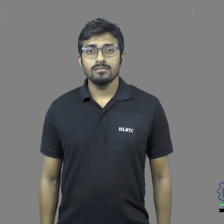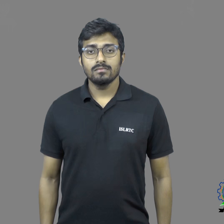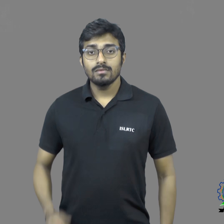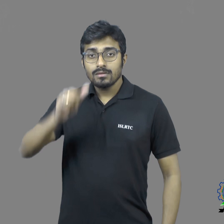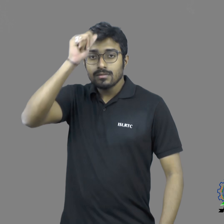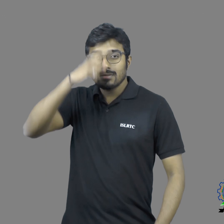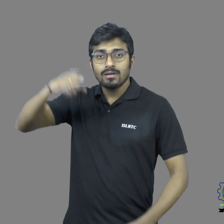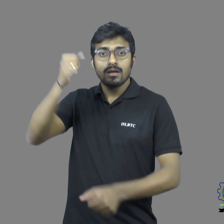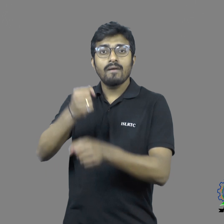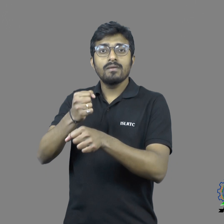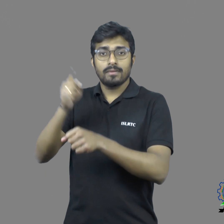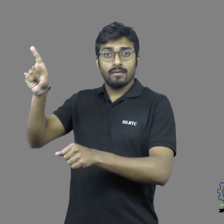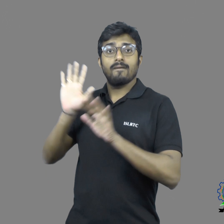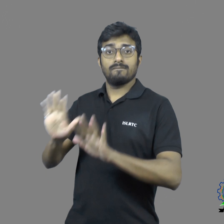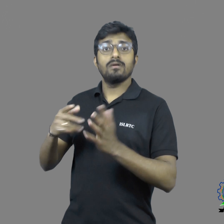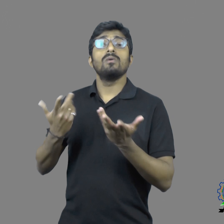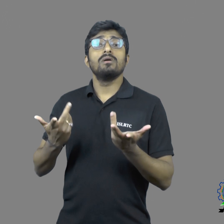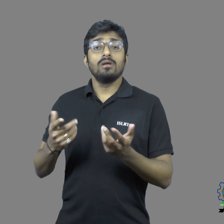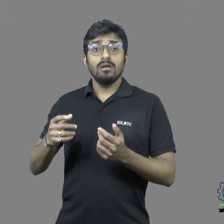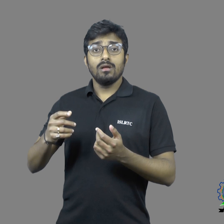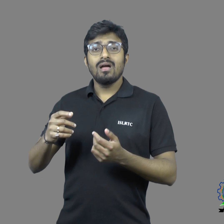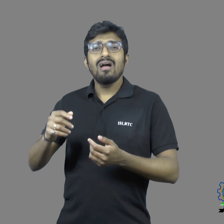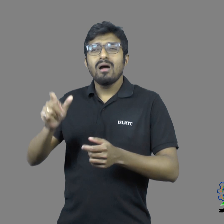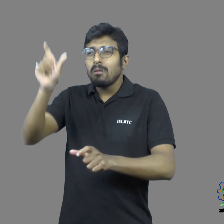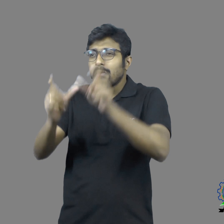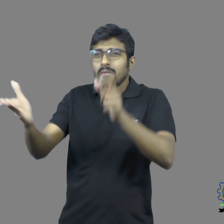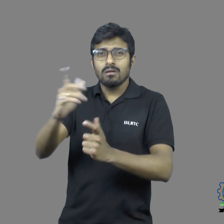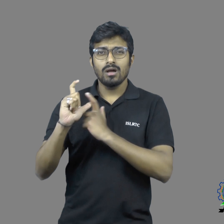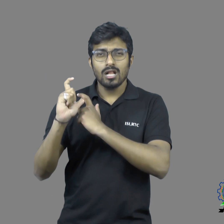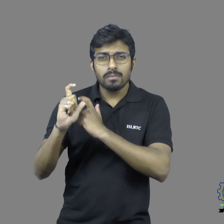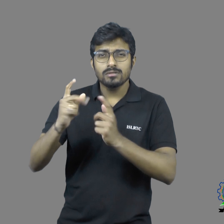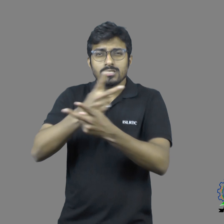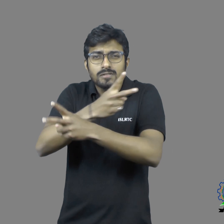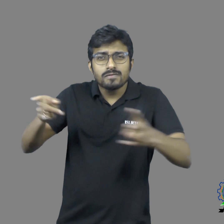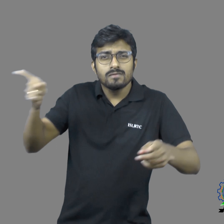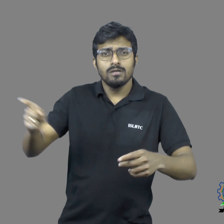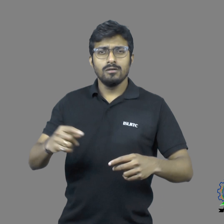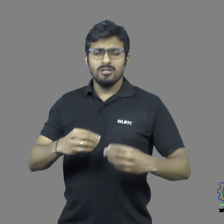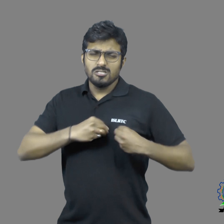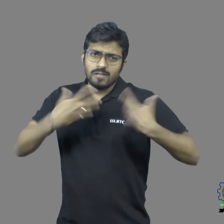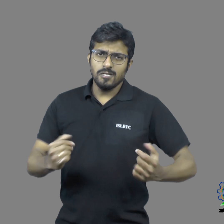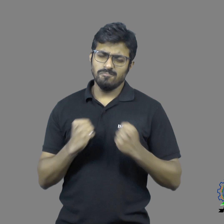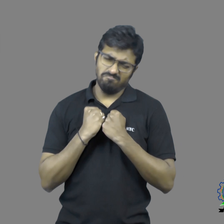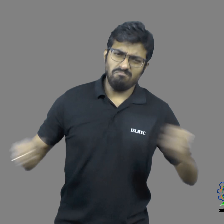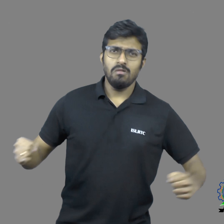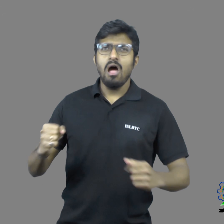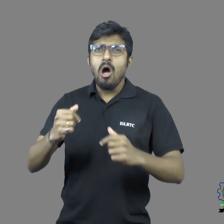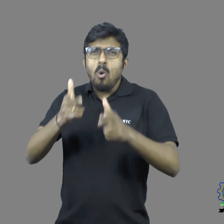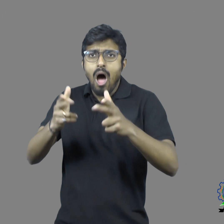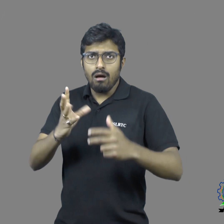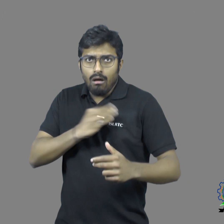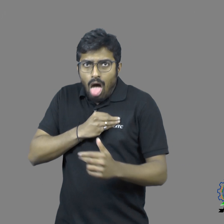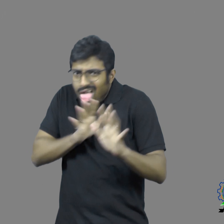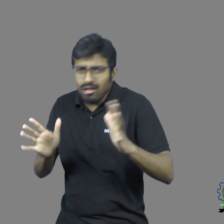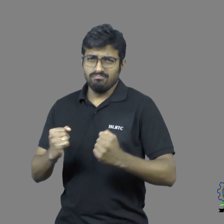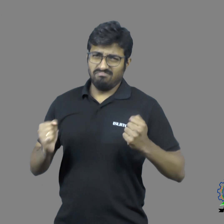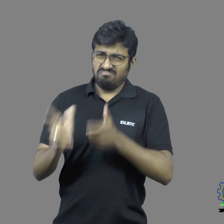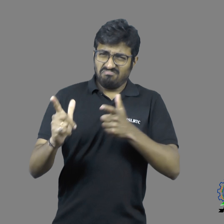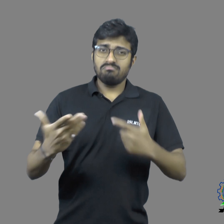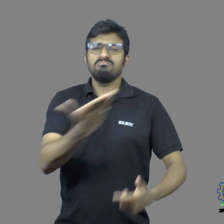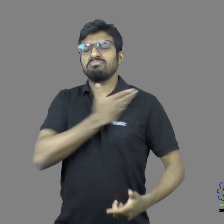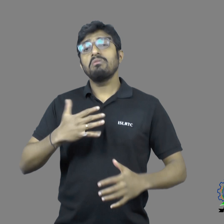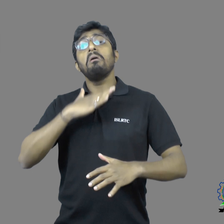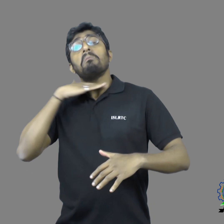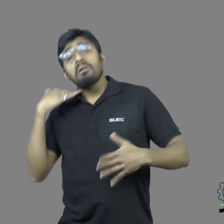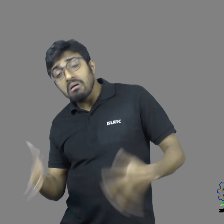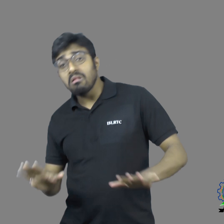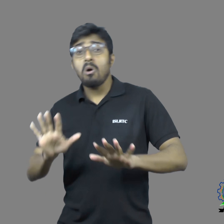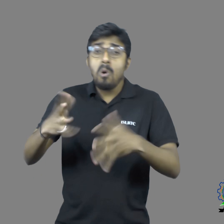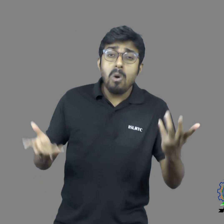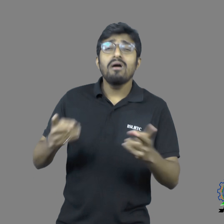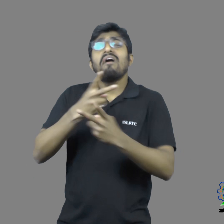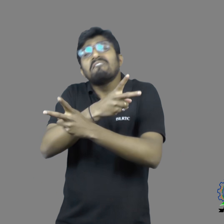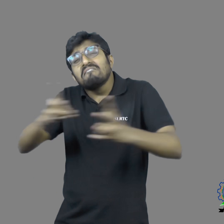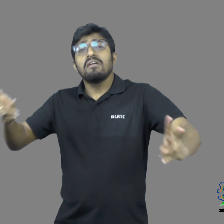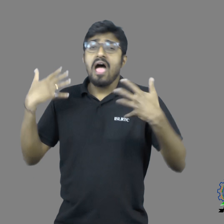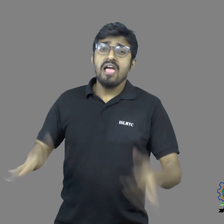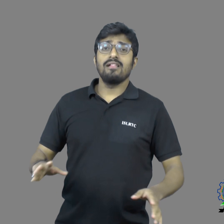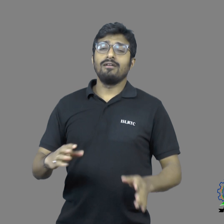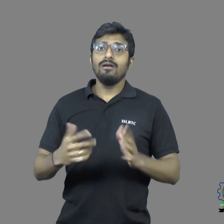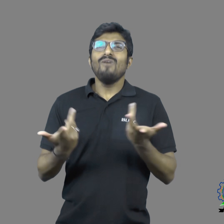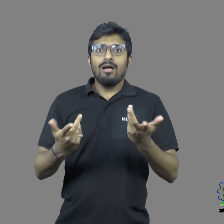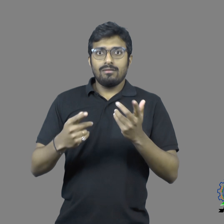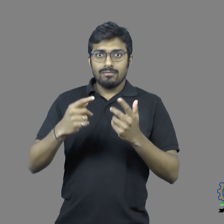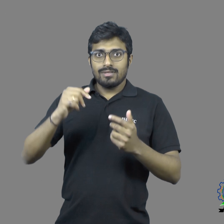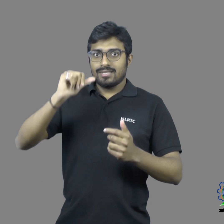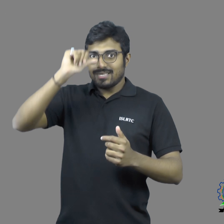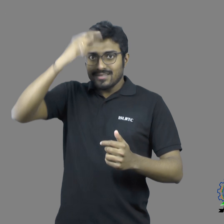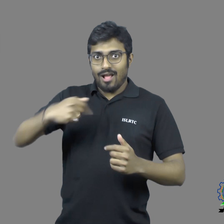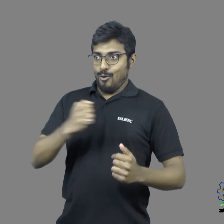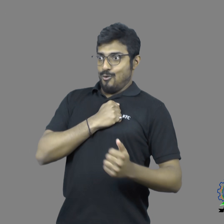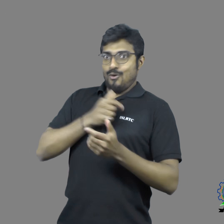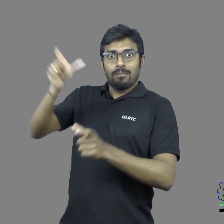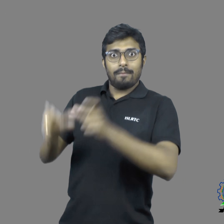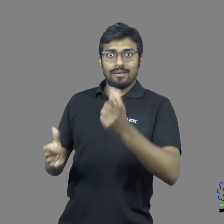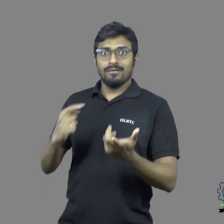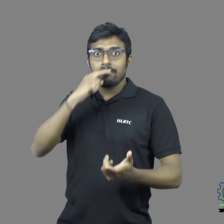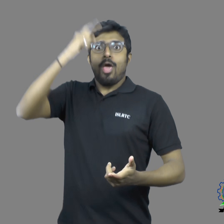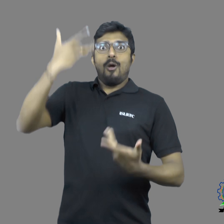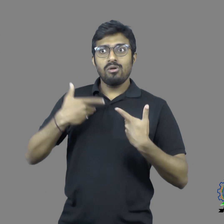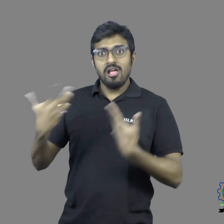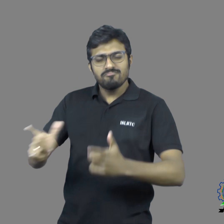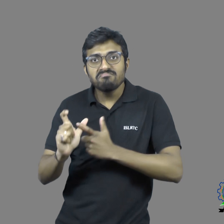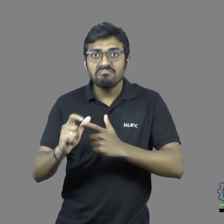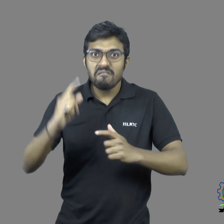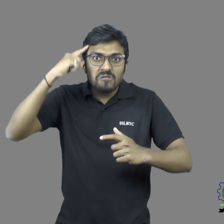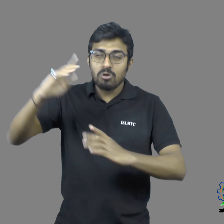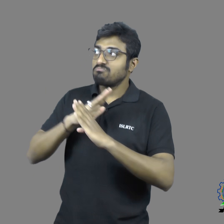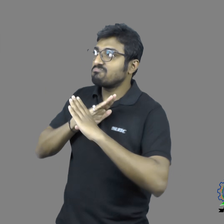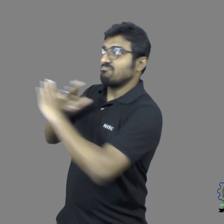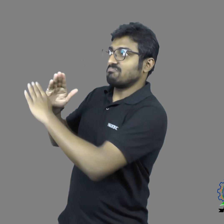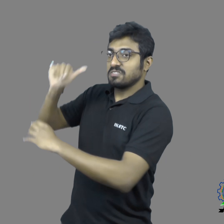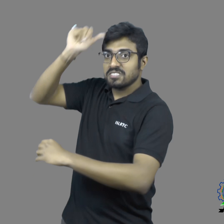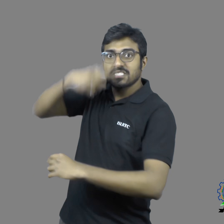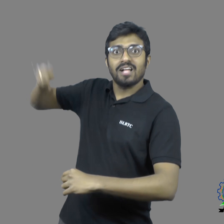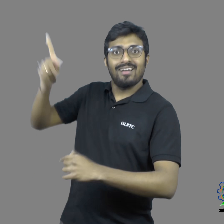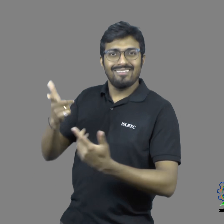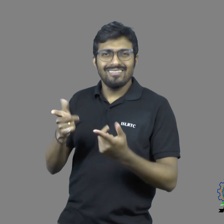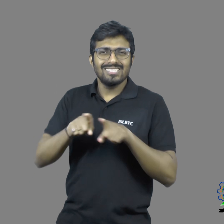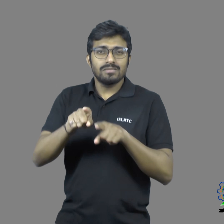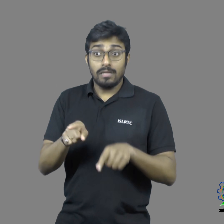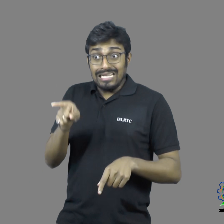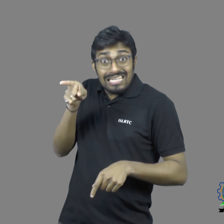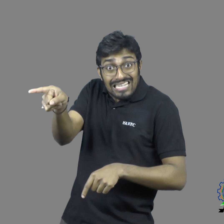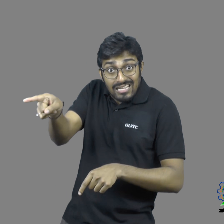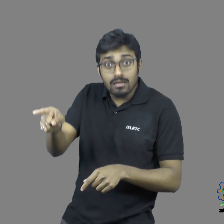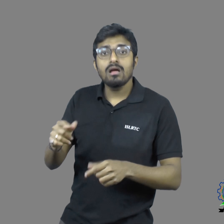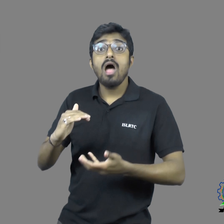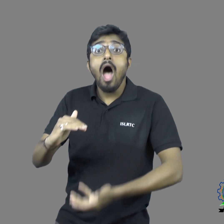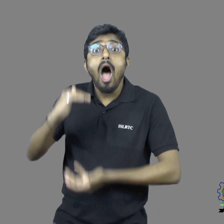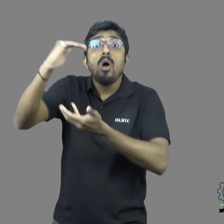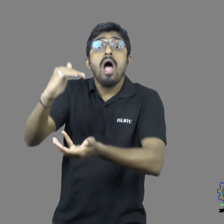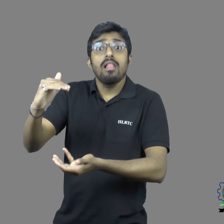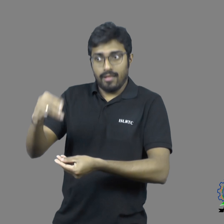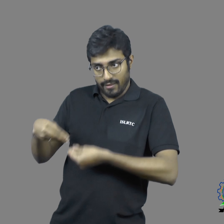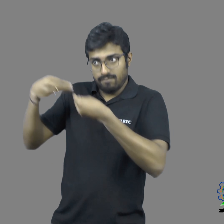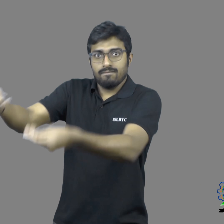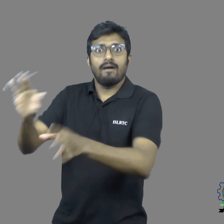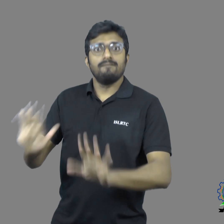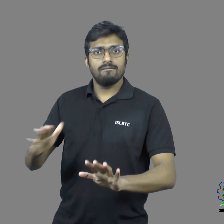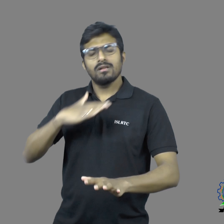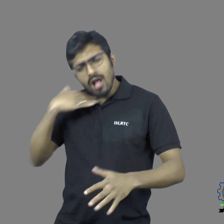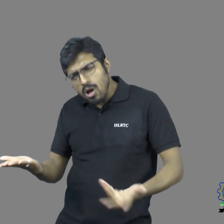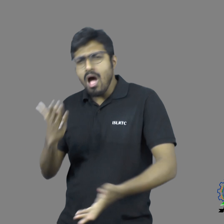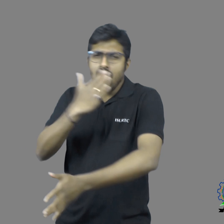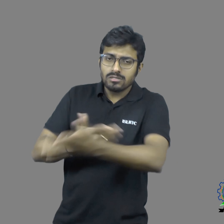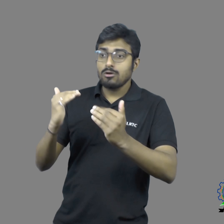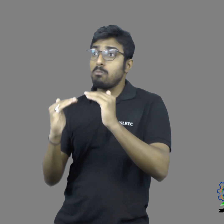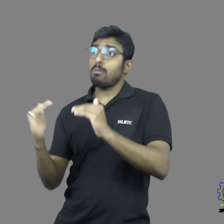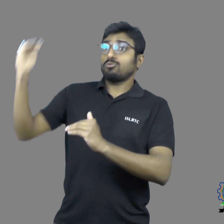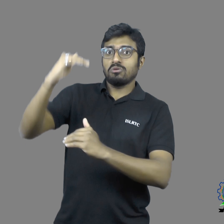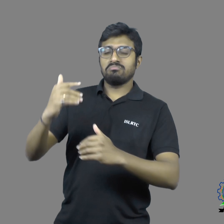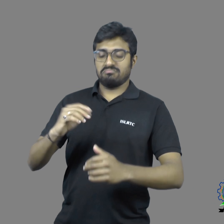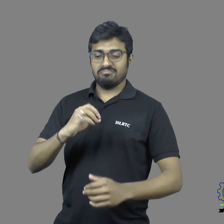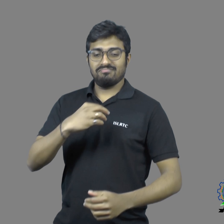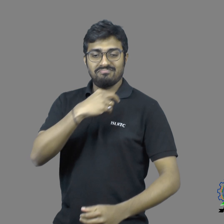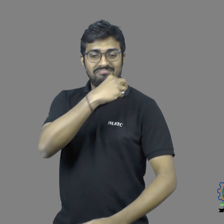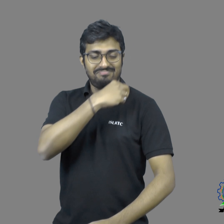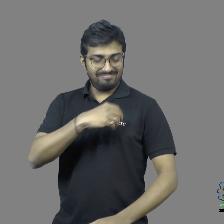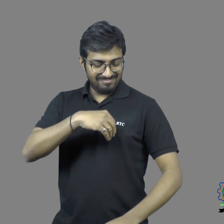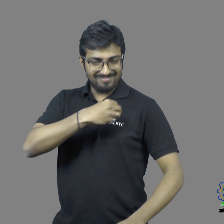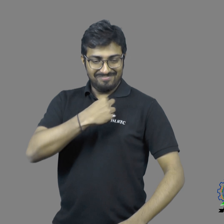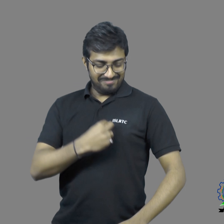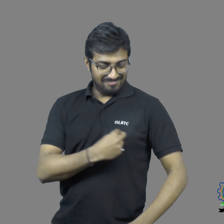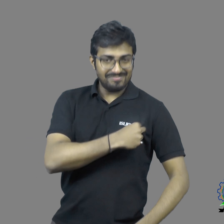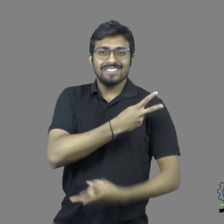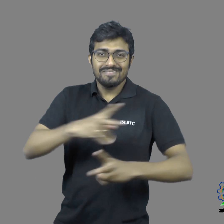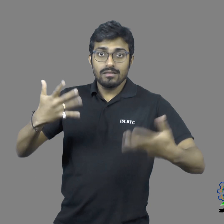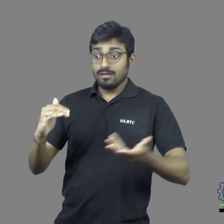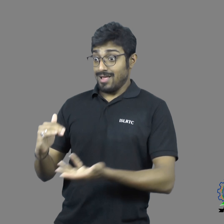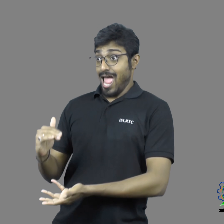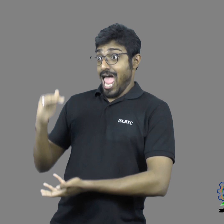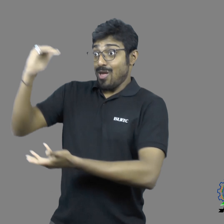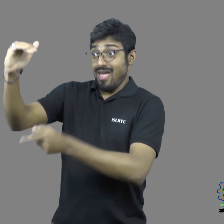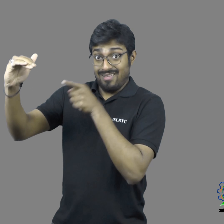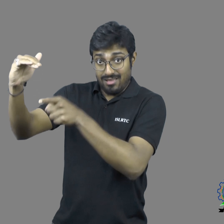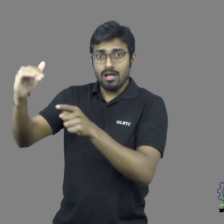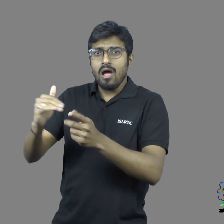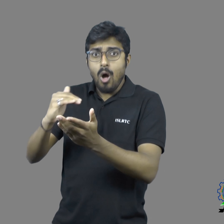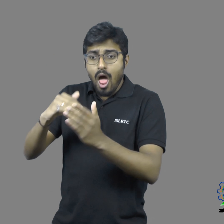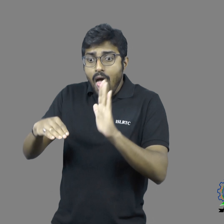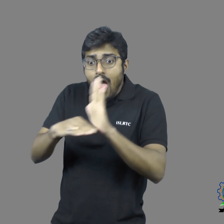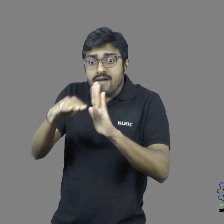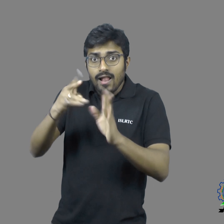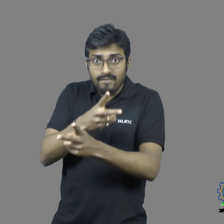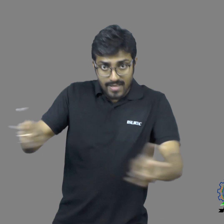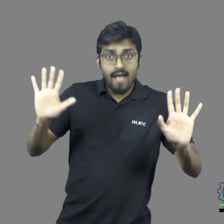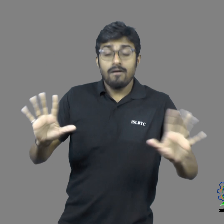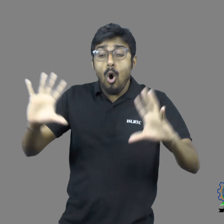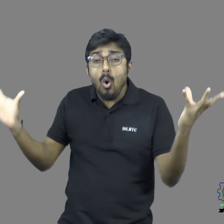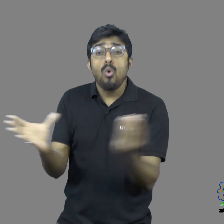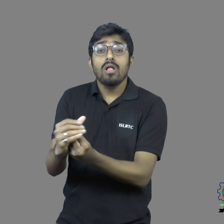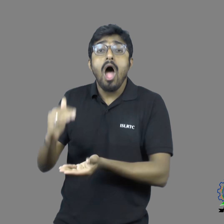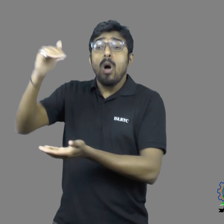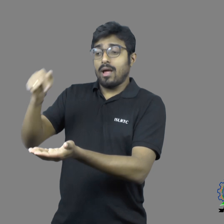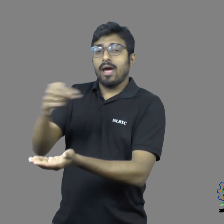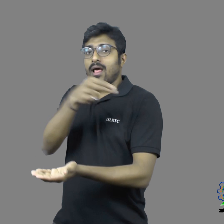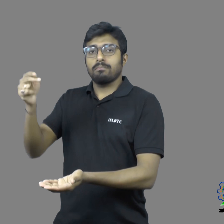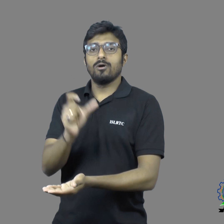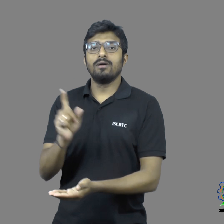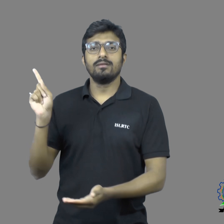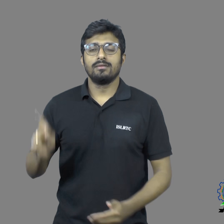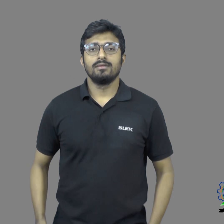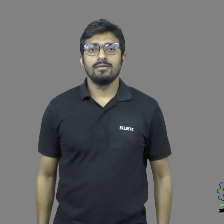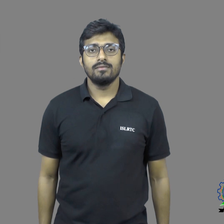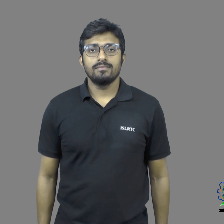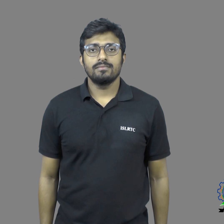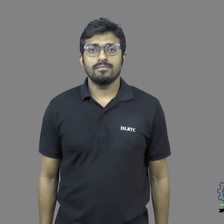Gallantry Award